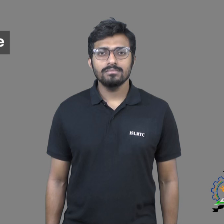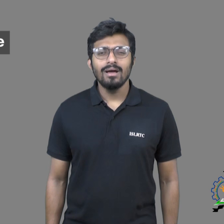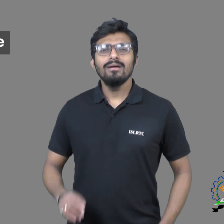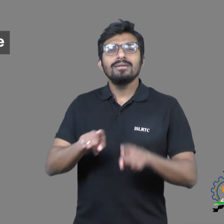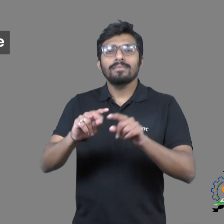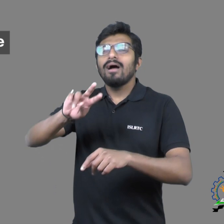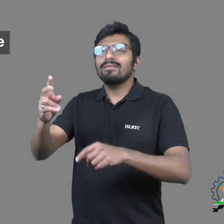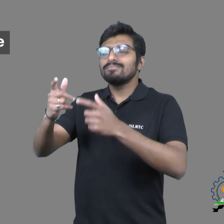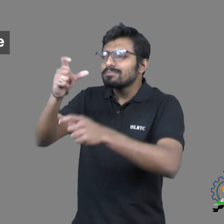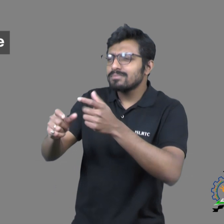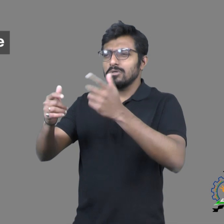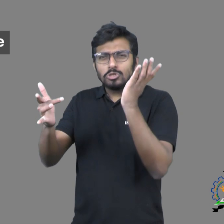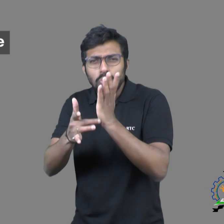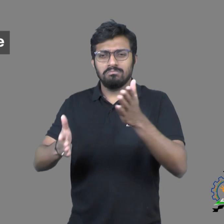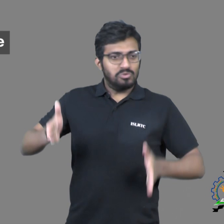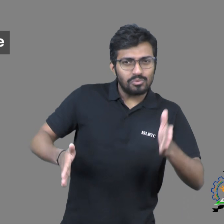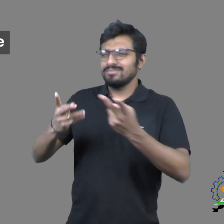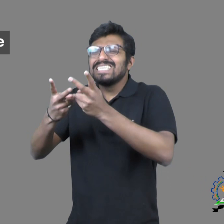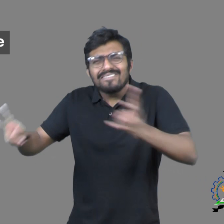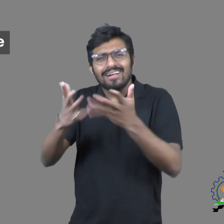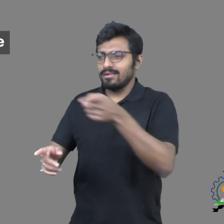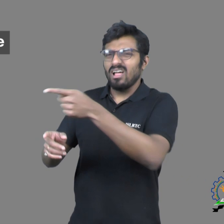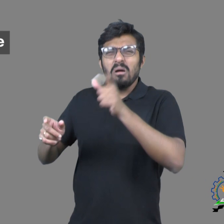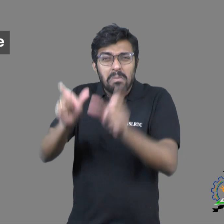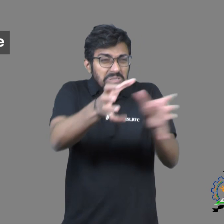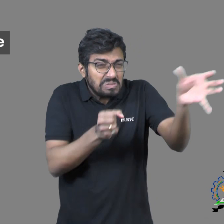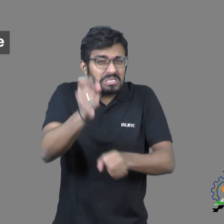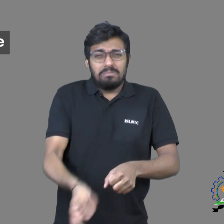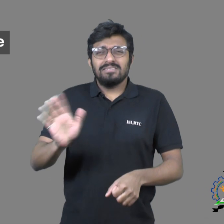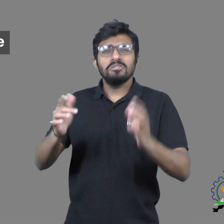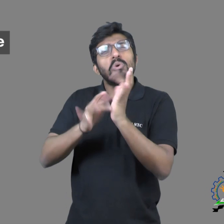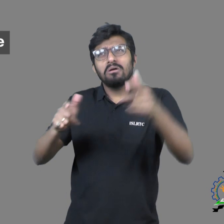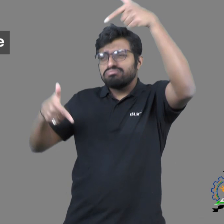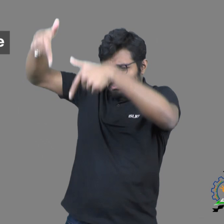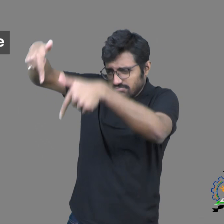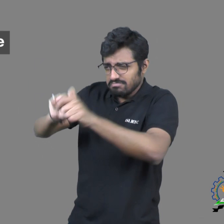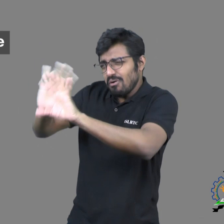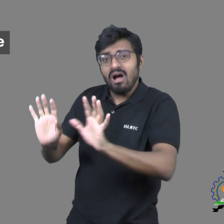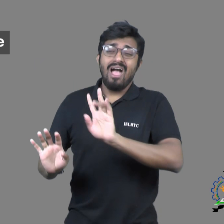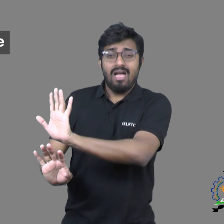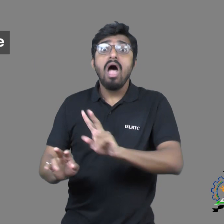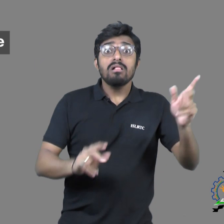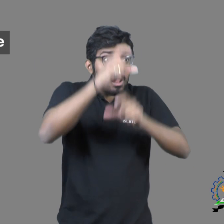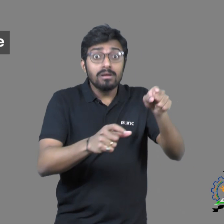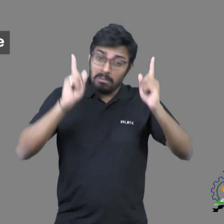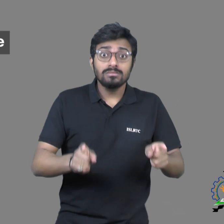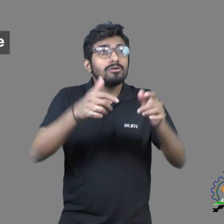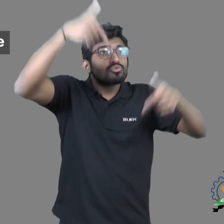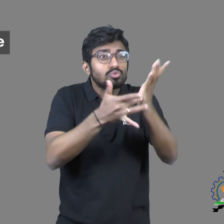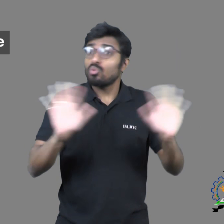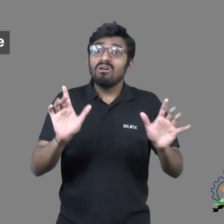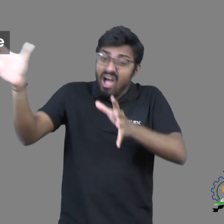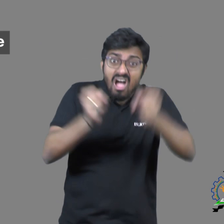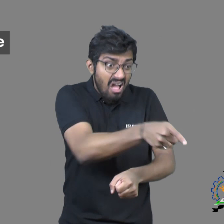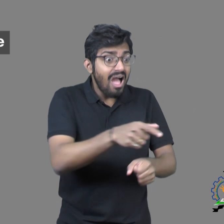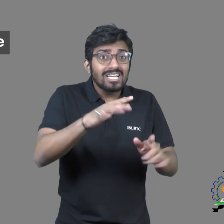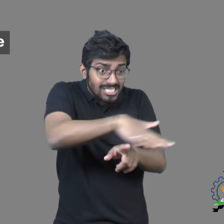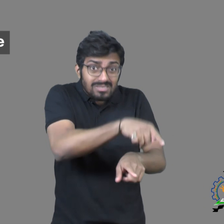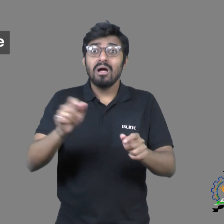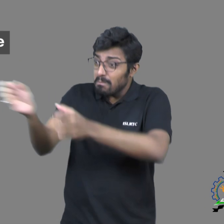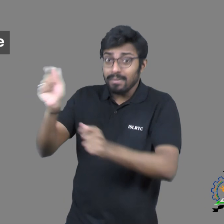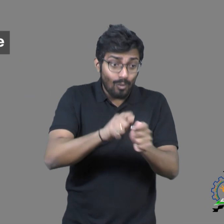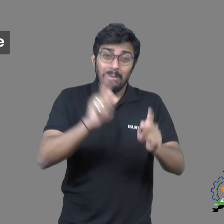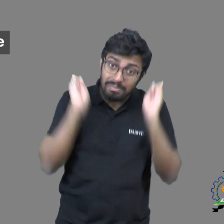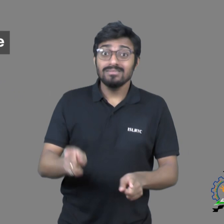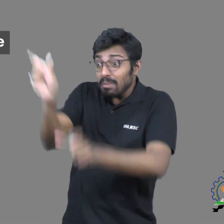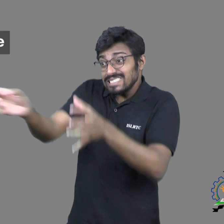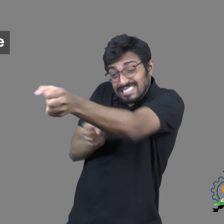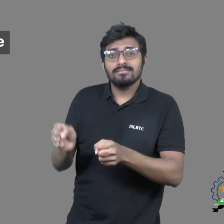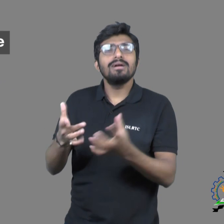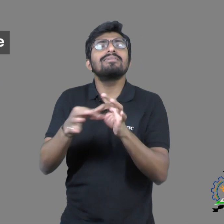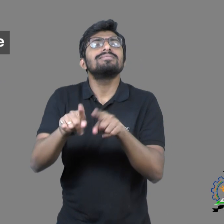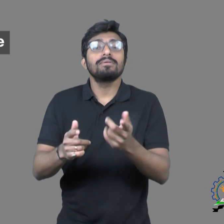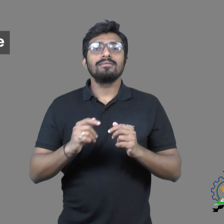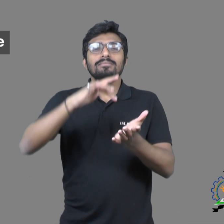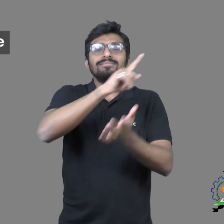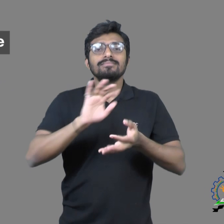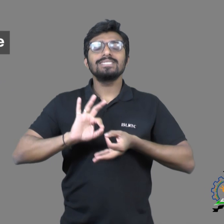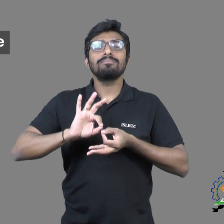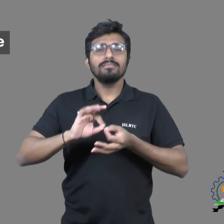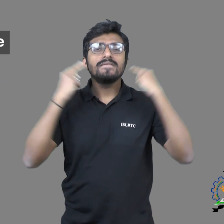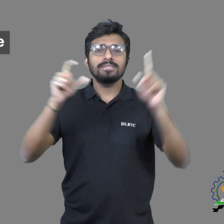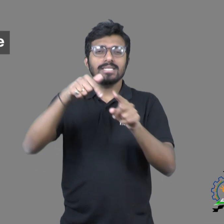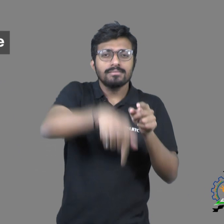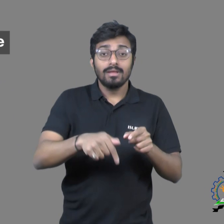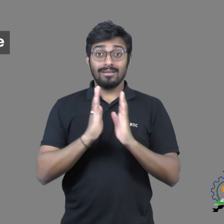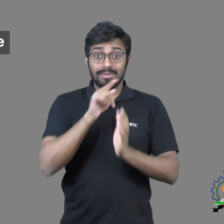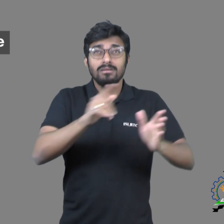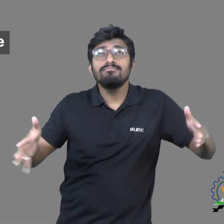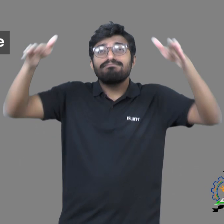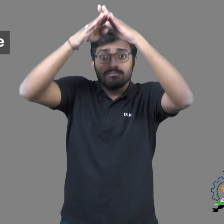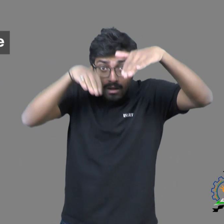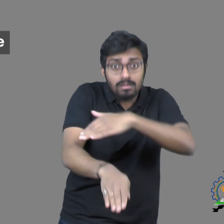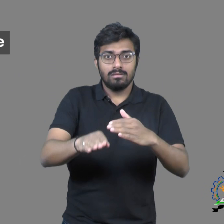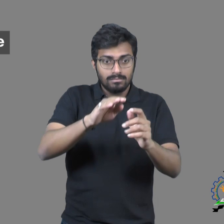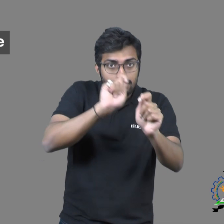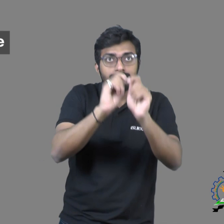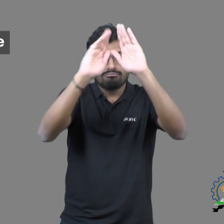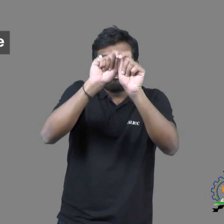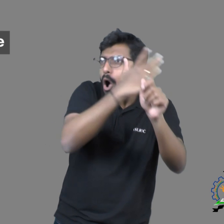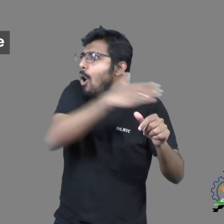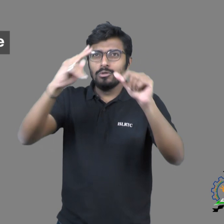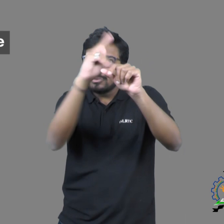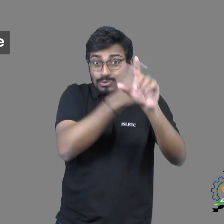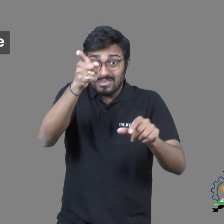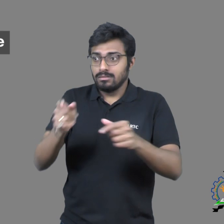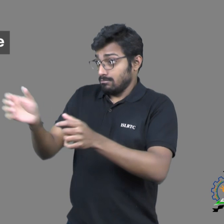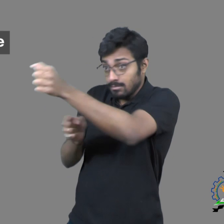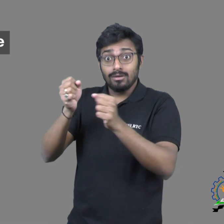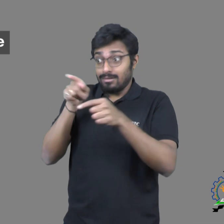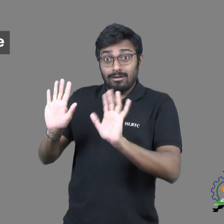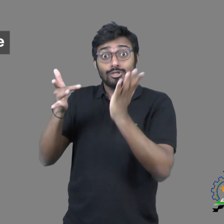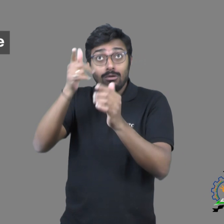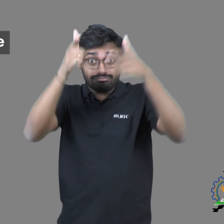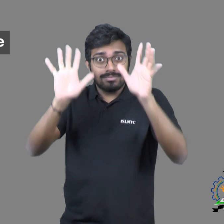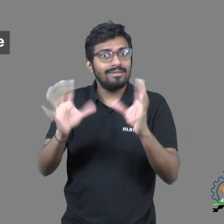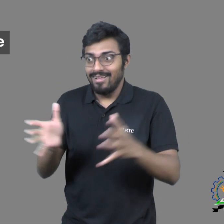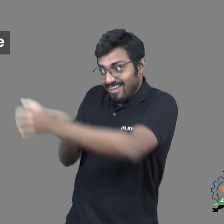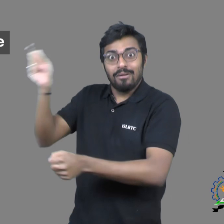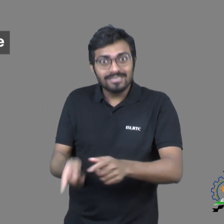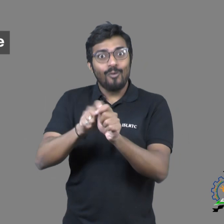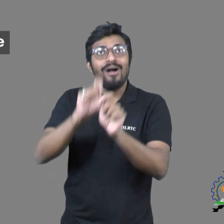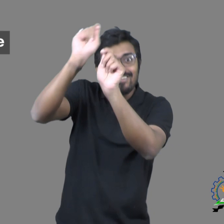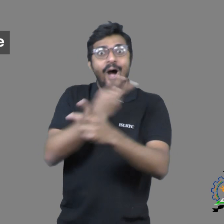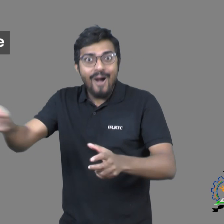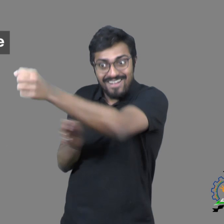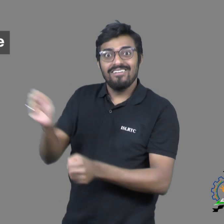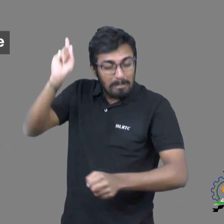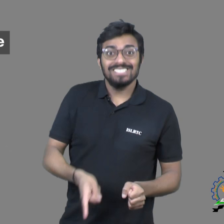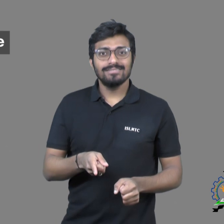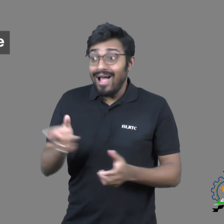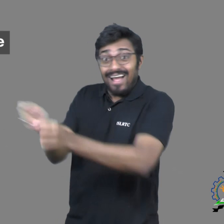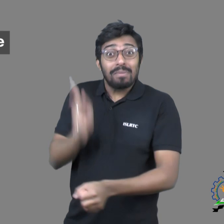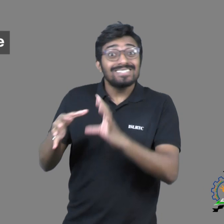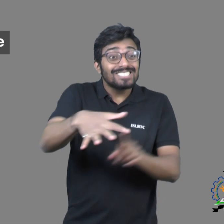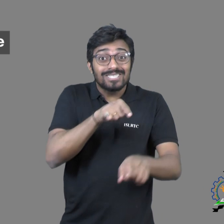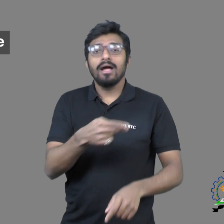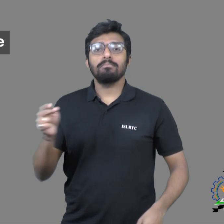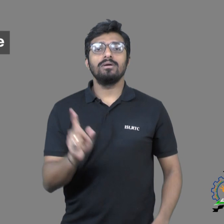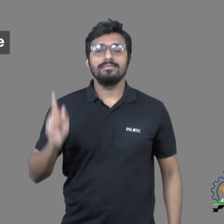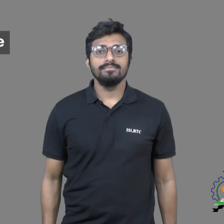Labour Intensive